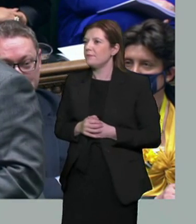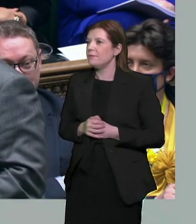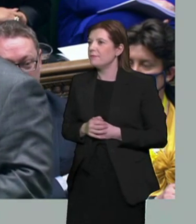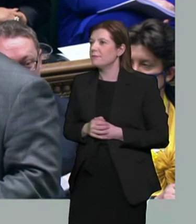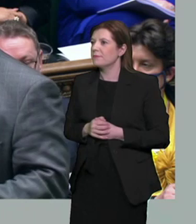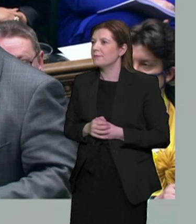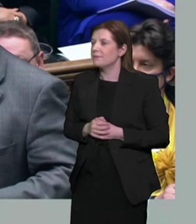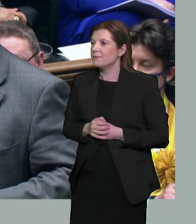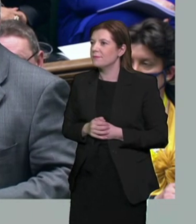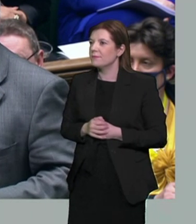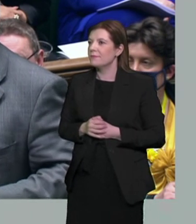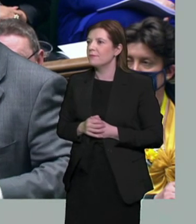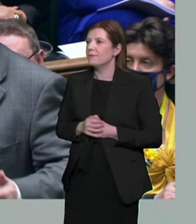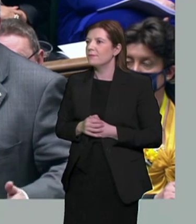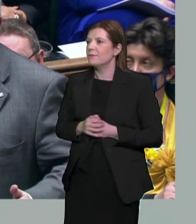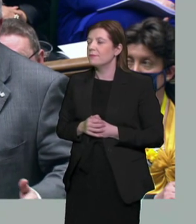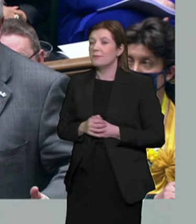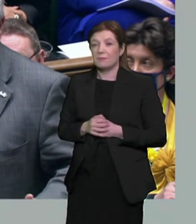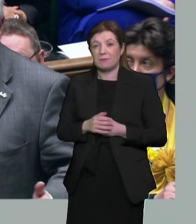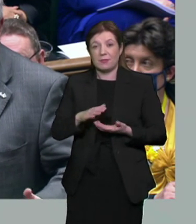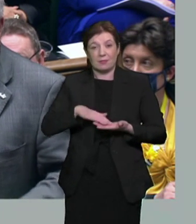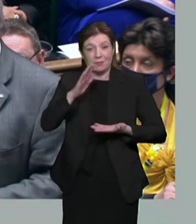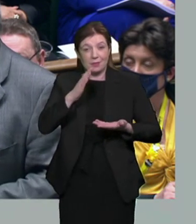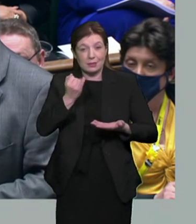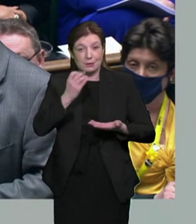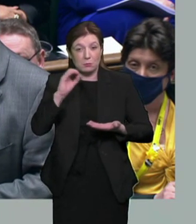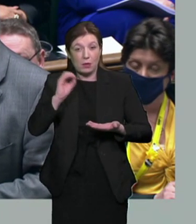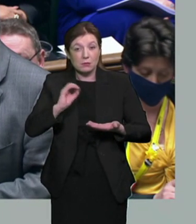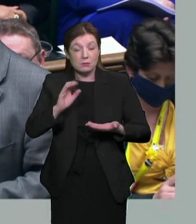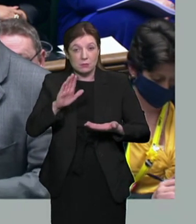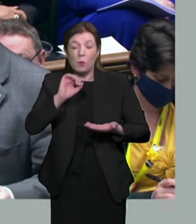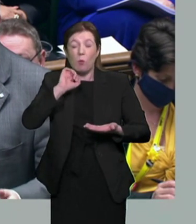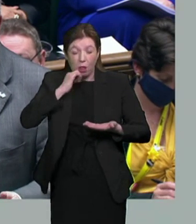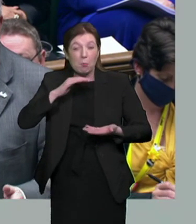I say to the Prime Minister that inflation is at 6% and increasing.